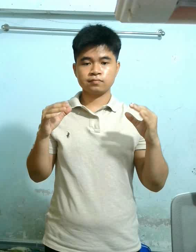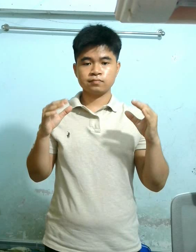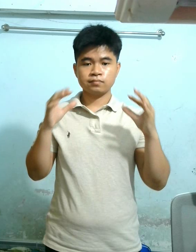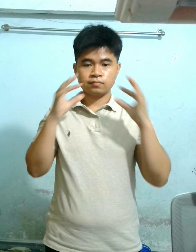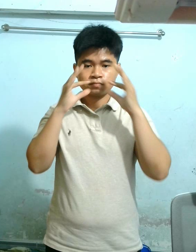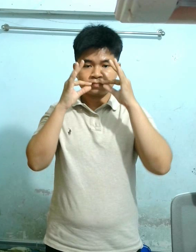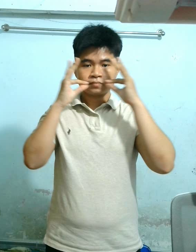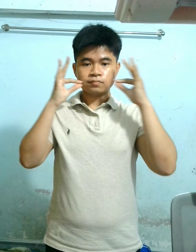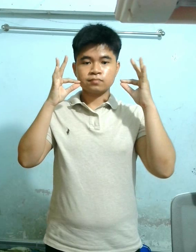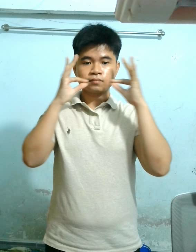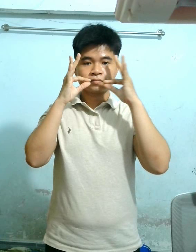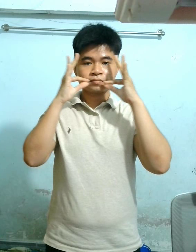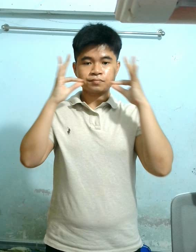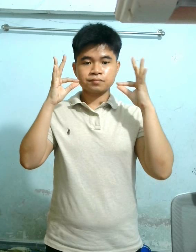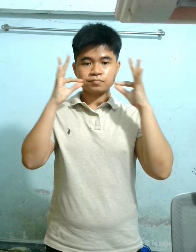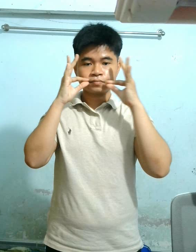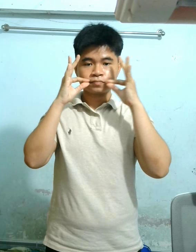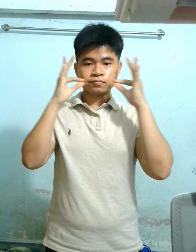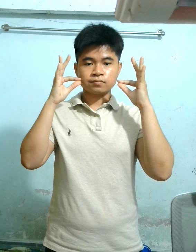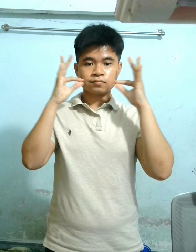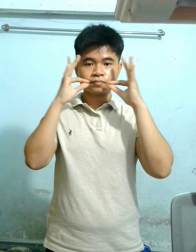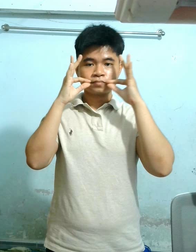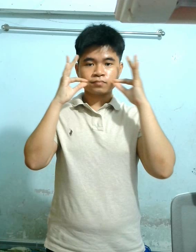meo